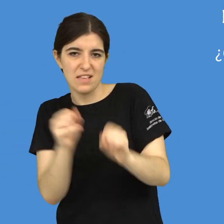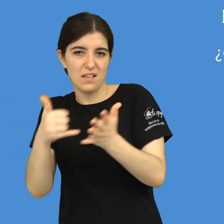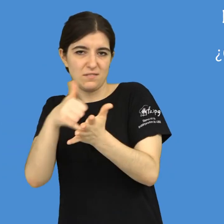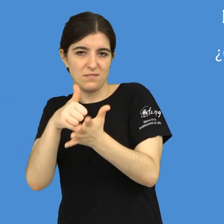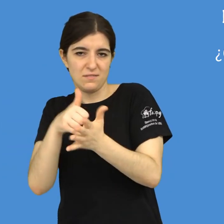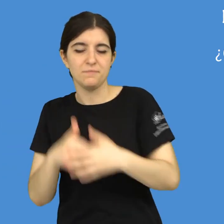debil